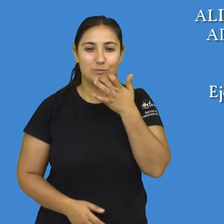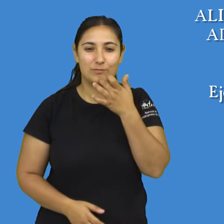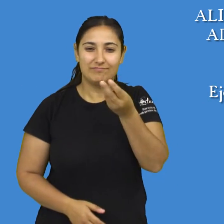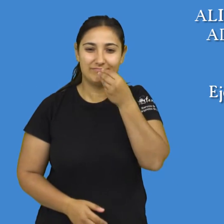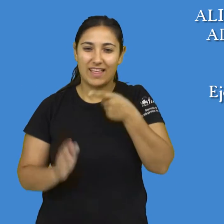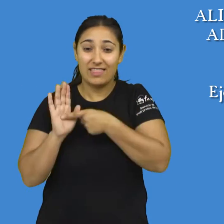comer